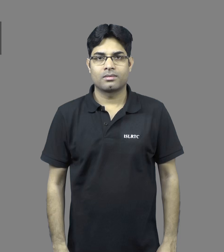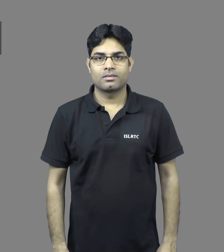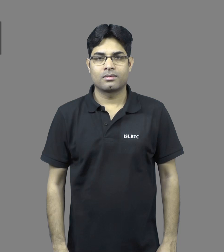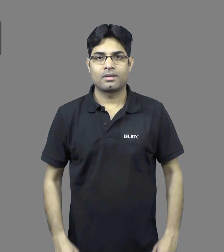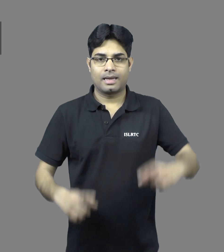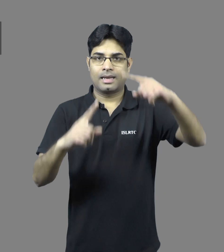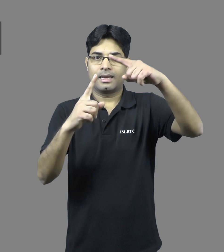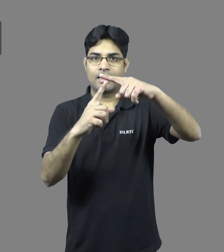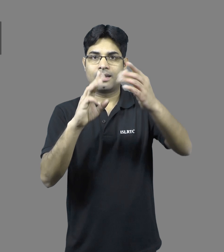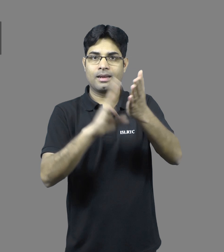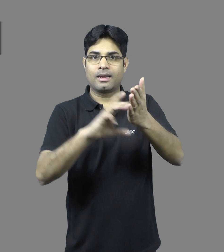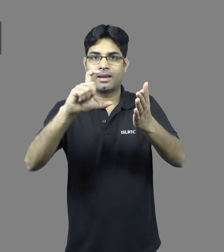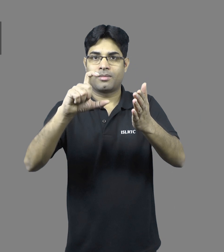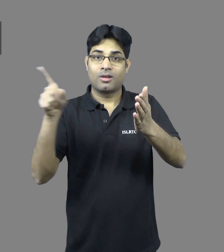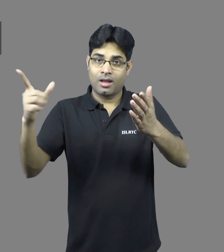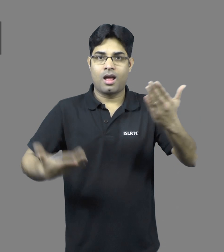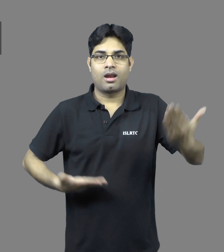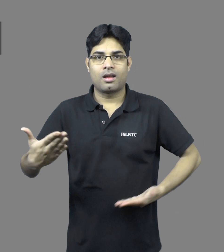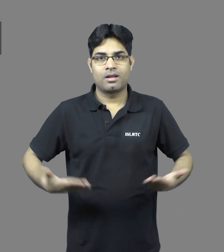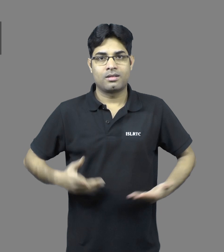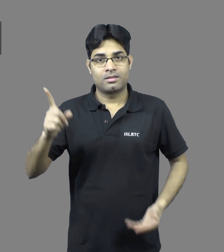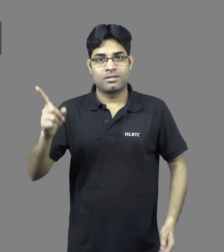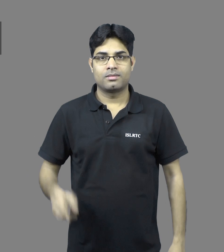All India Trinamool Congress AITC TMC